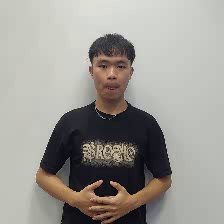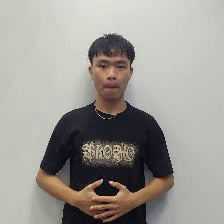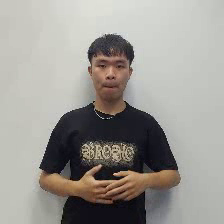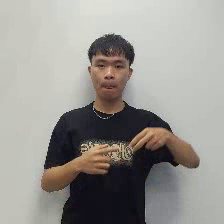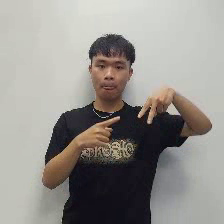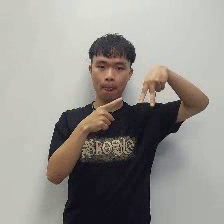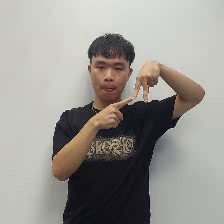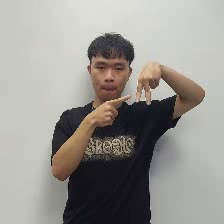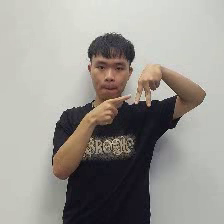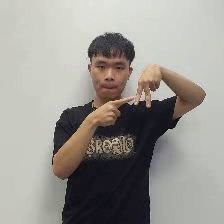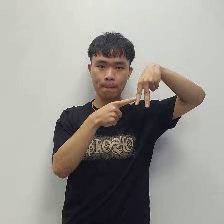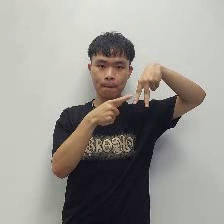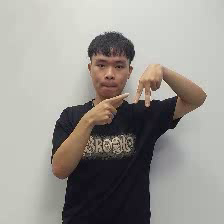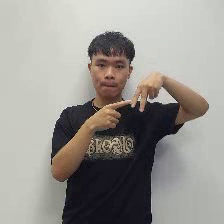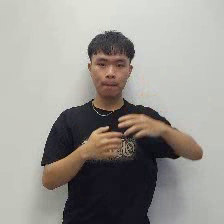Chân